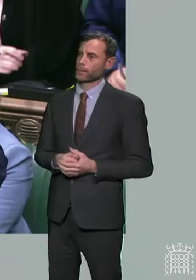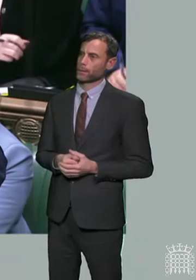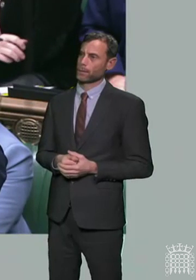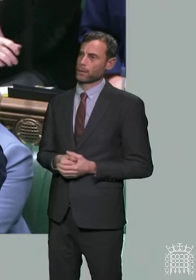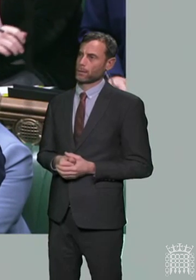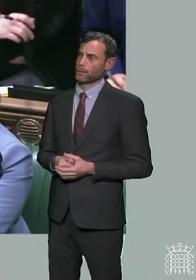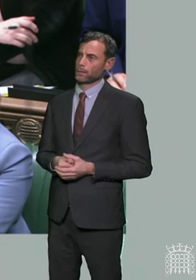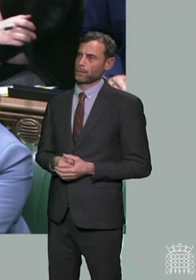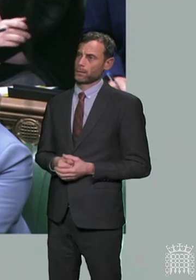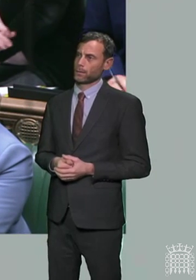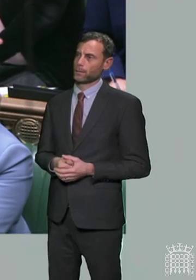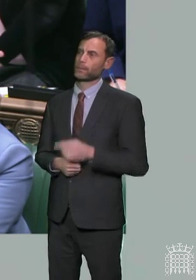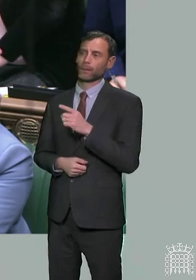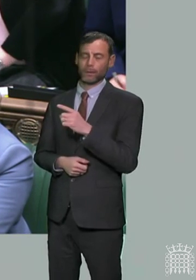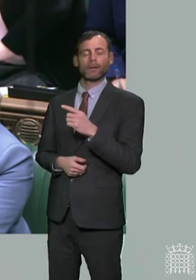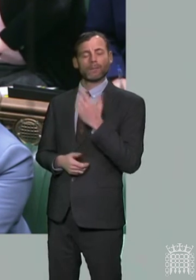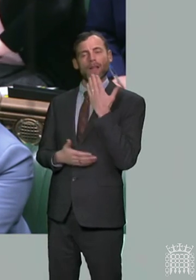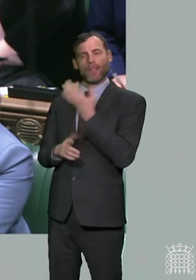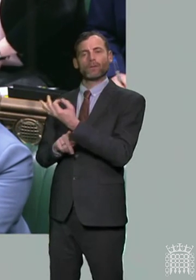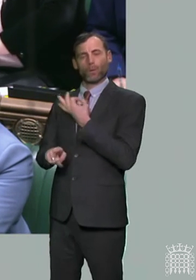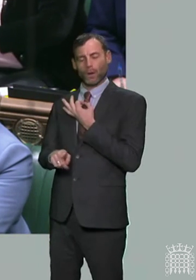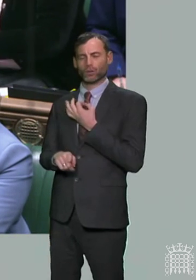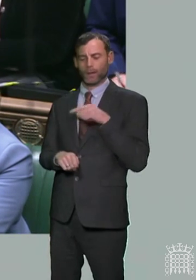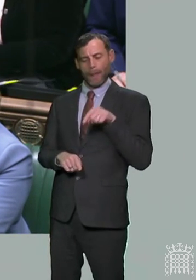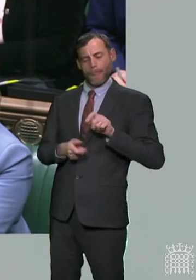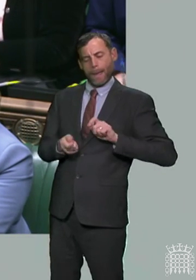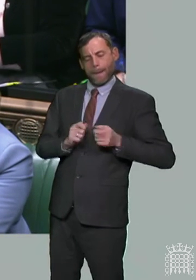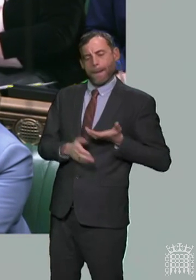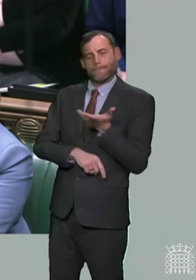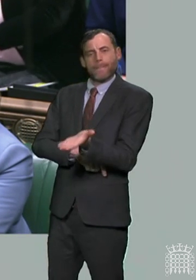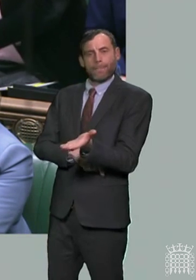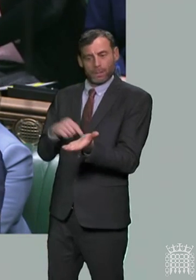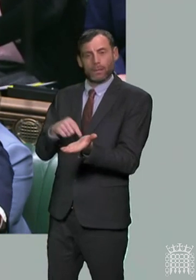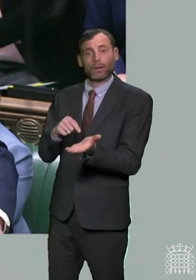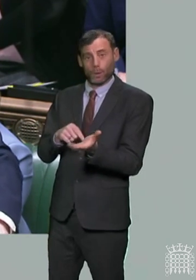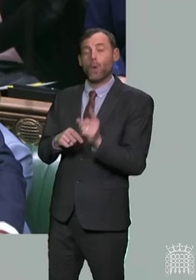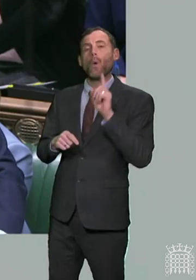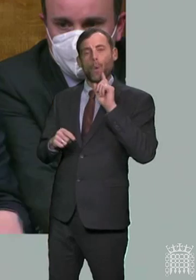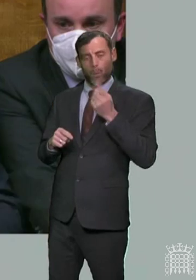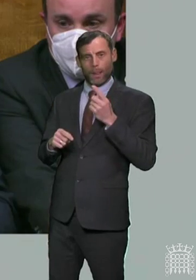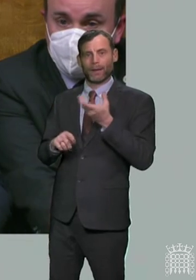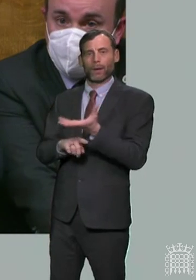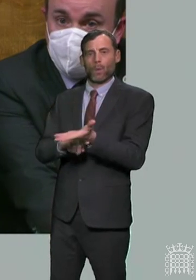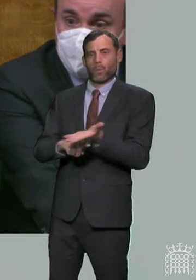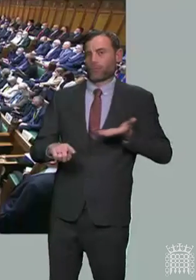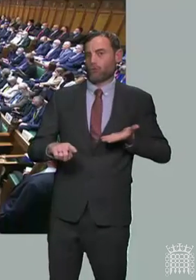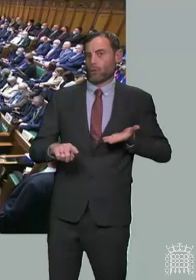Friend. I am advised that the amendment in question will indeed be withdrawn.